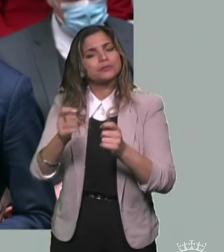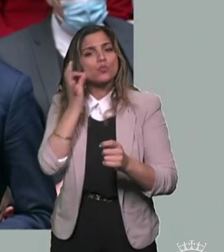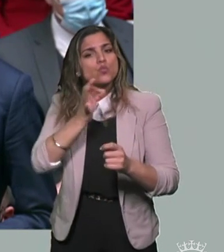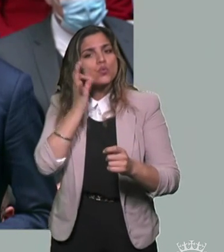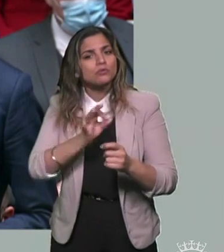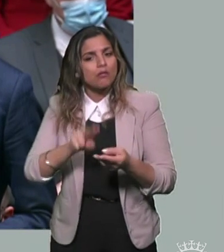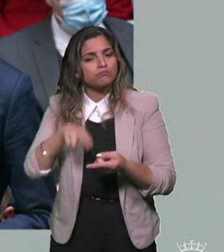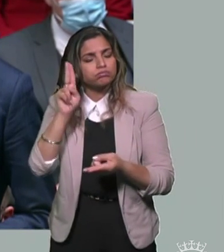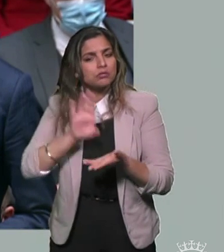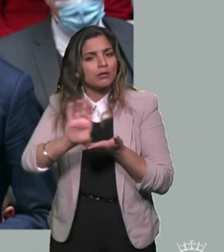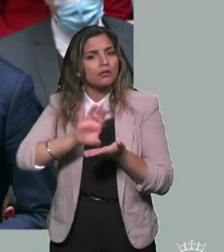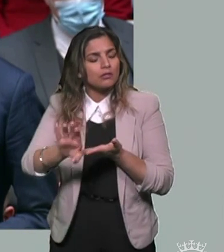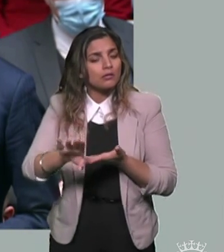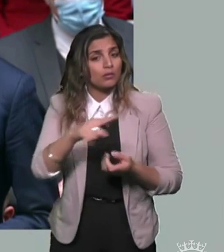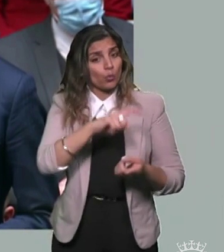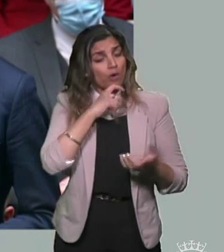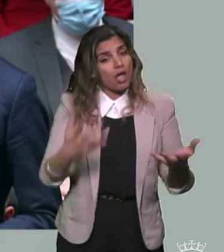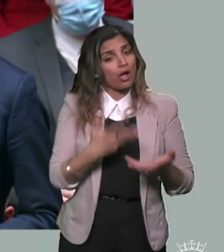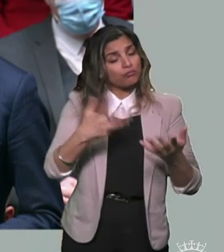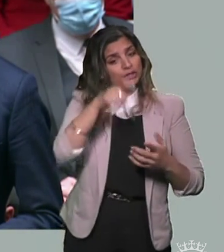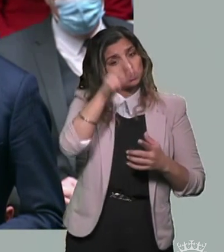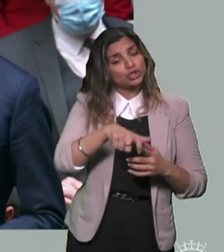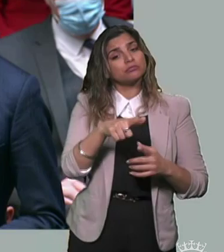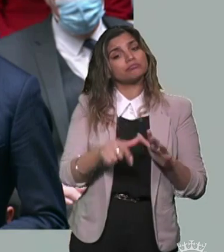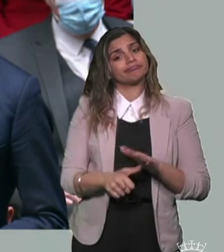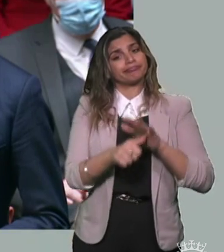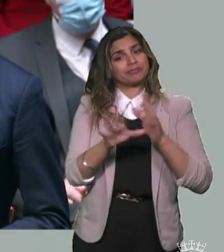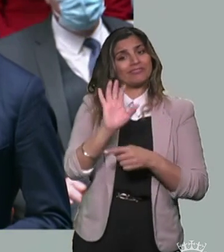Will my right honourable Friend encourage his Secretary of State to give that guidance to Ofwat in the strategic